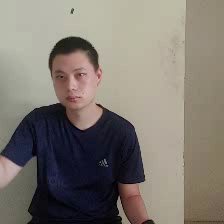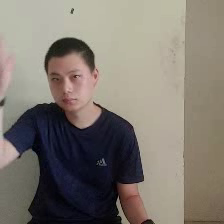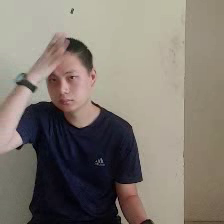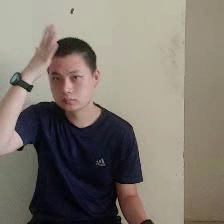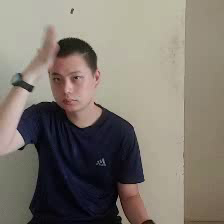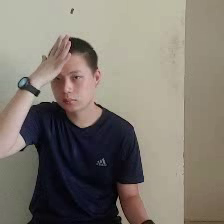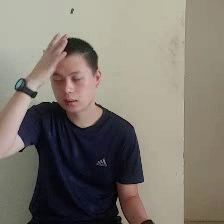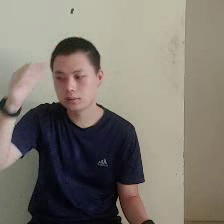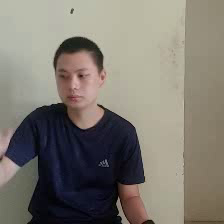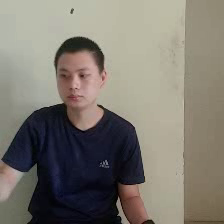Biết